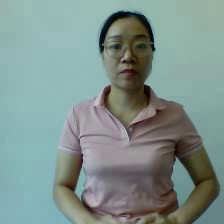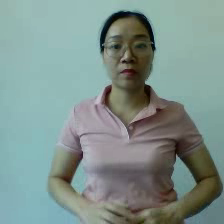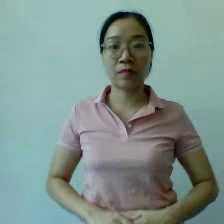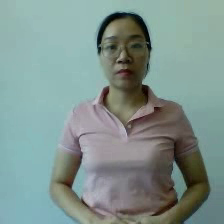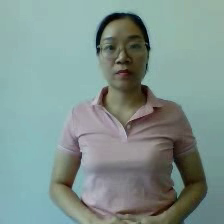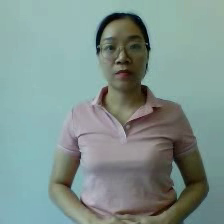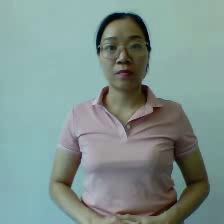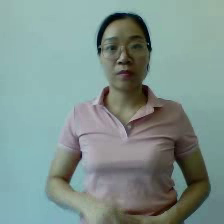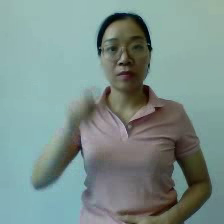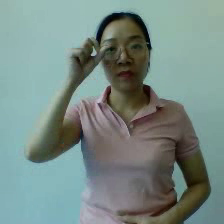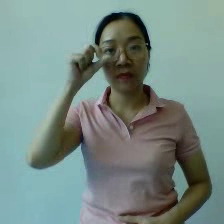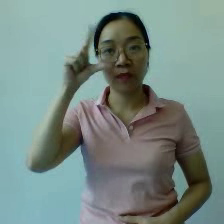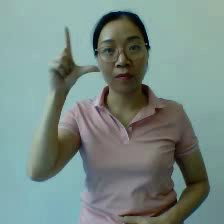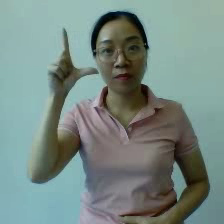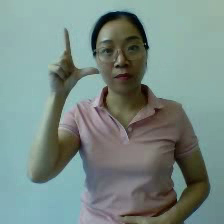Thức dậy